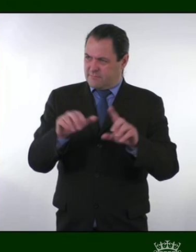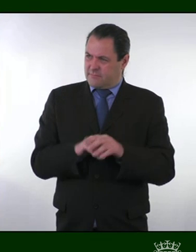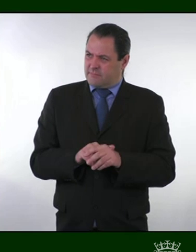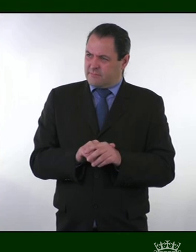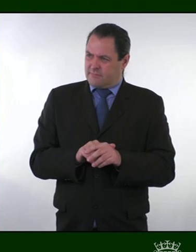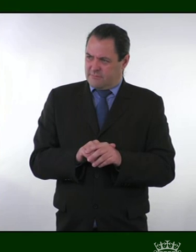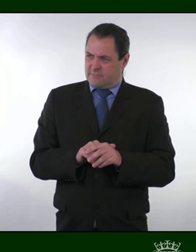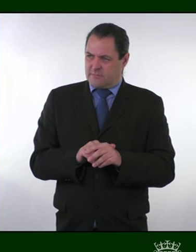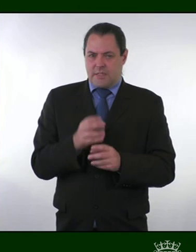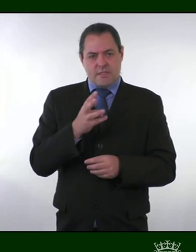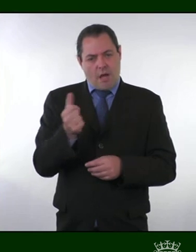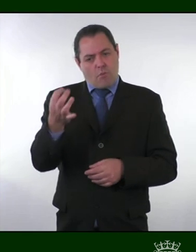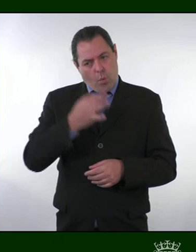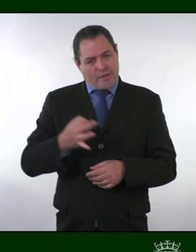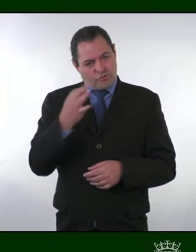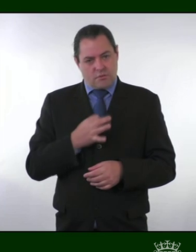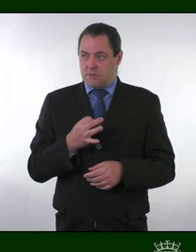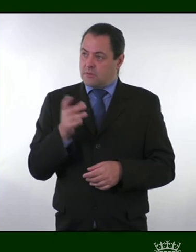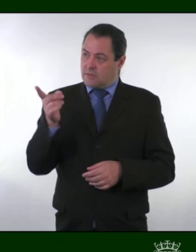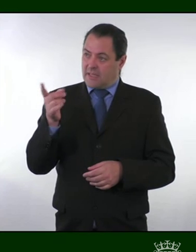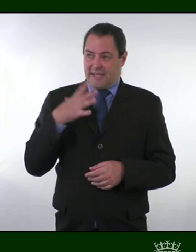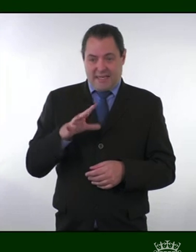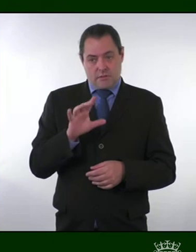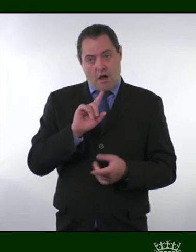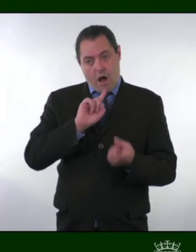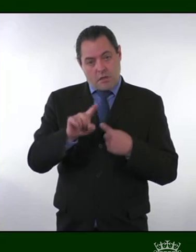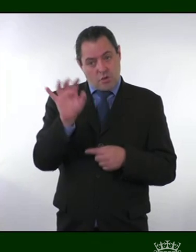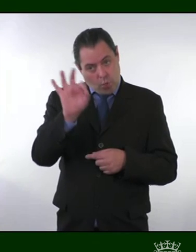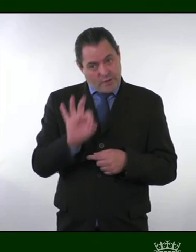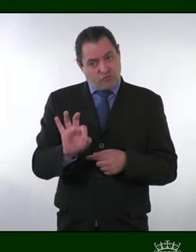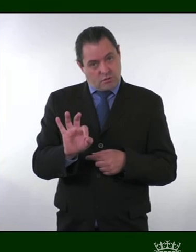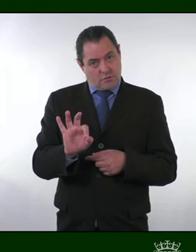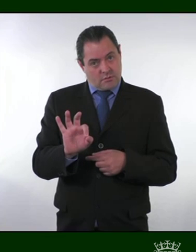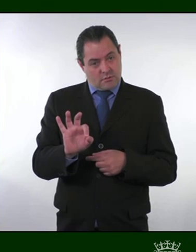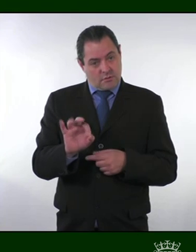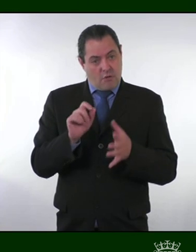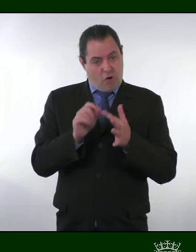Order. I think that questions are being asked, and we do need to try to answer the questions that have been put to the Prime Minister.